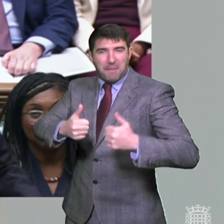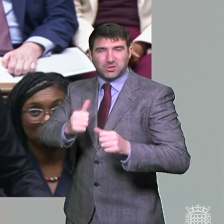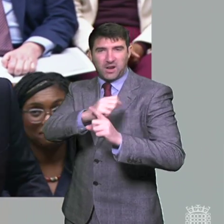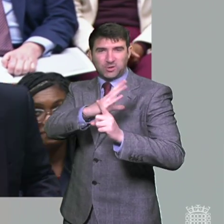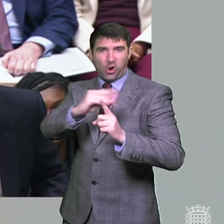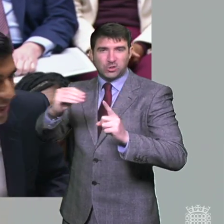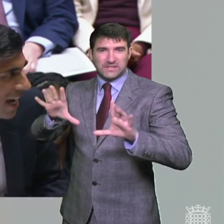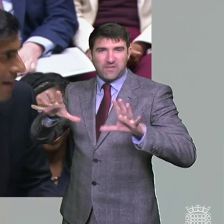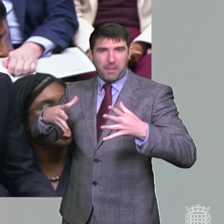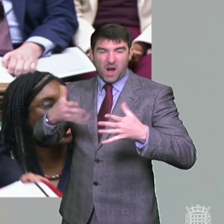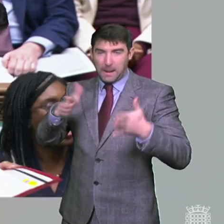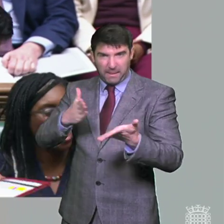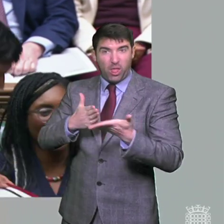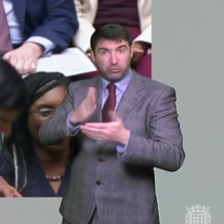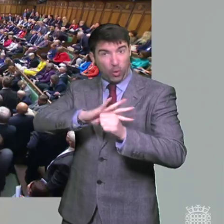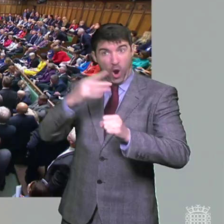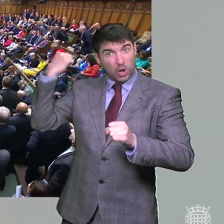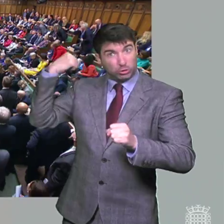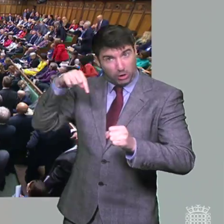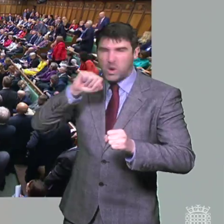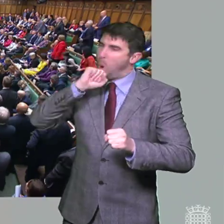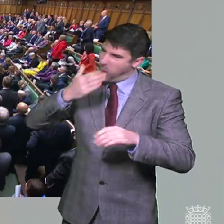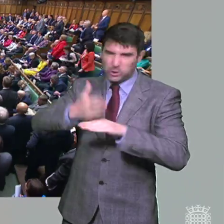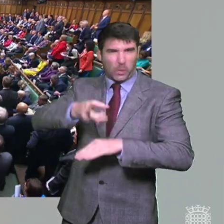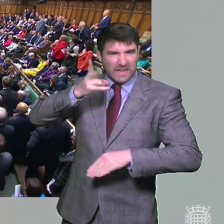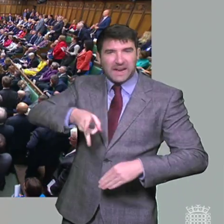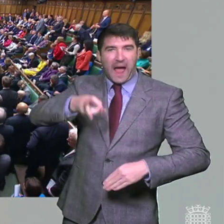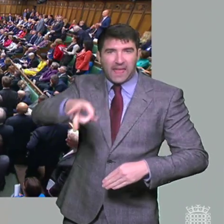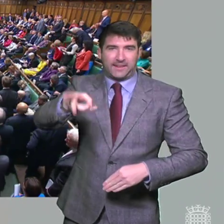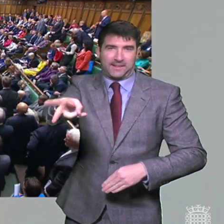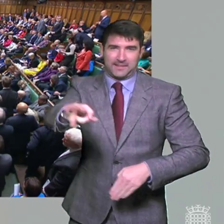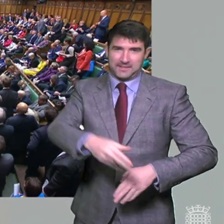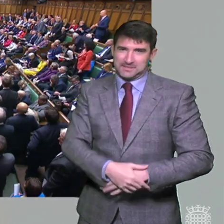We did it in covid and we will do that again.